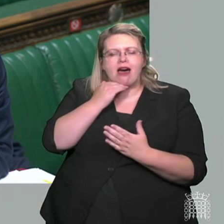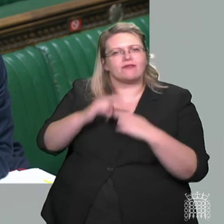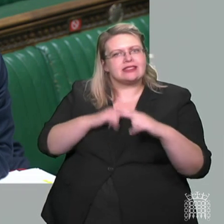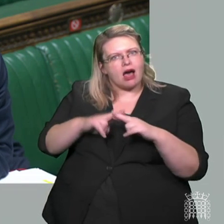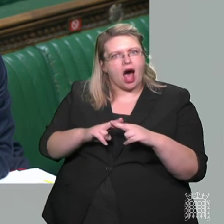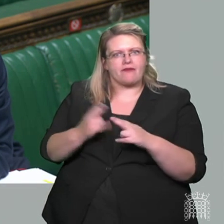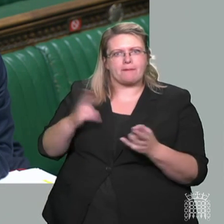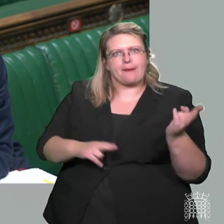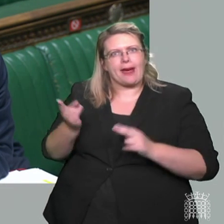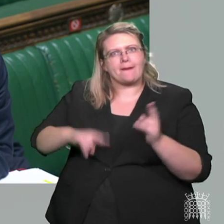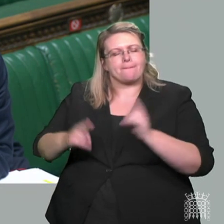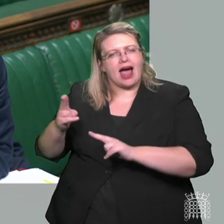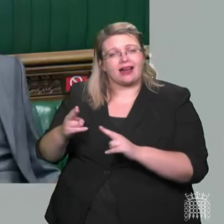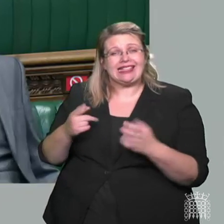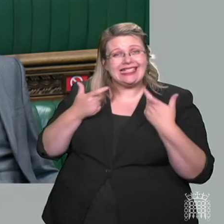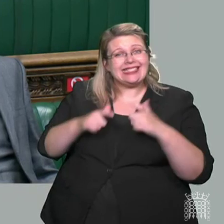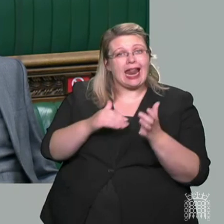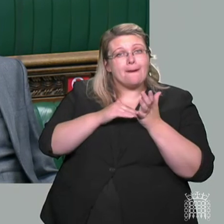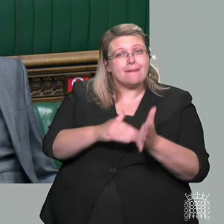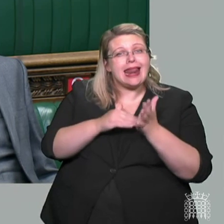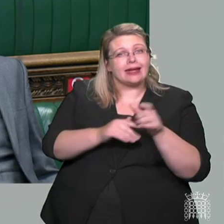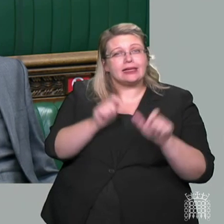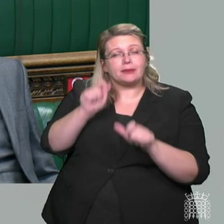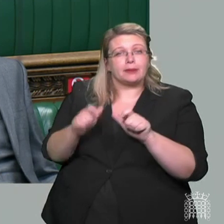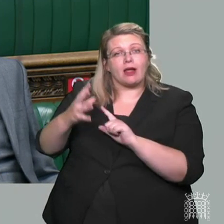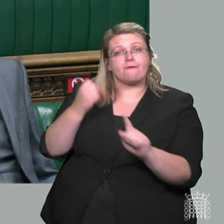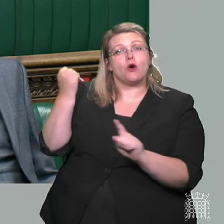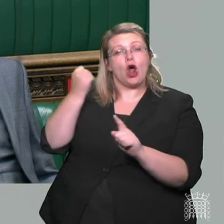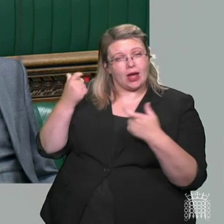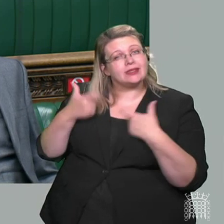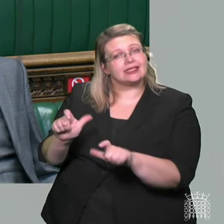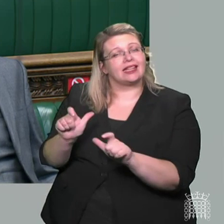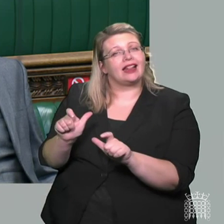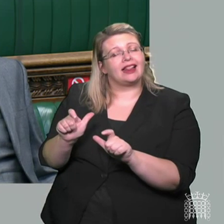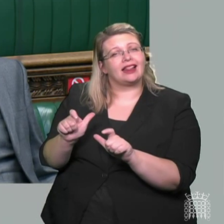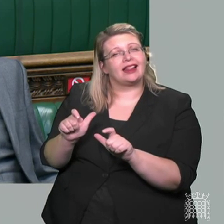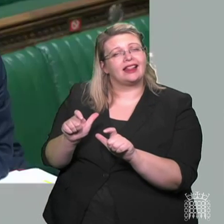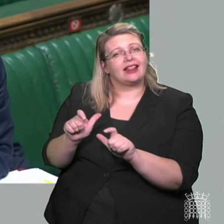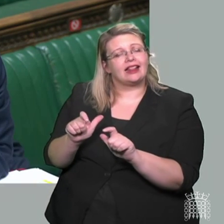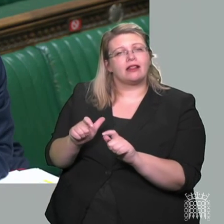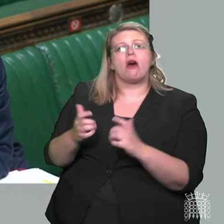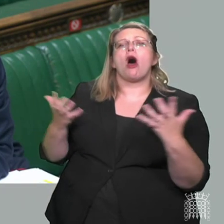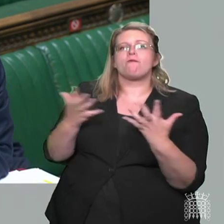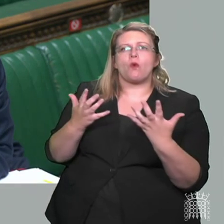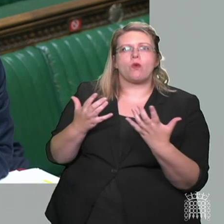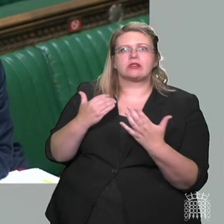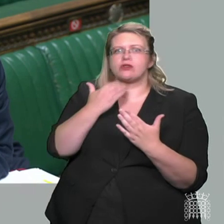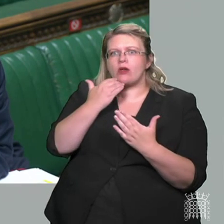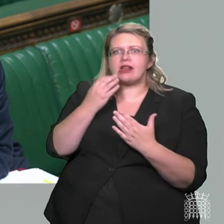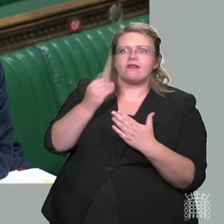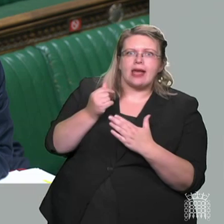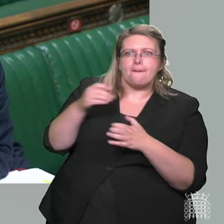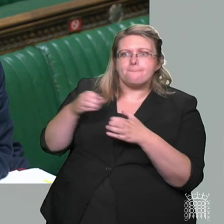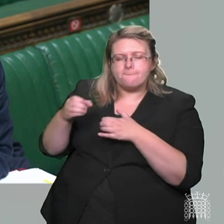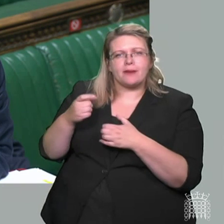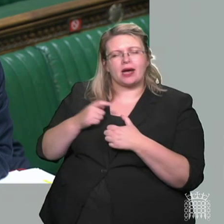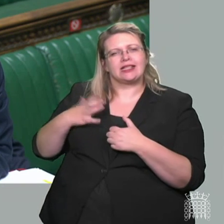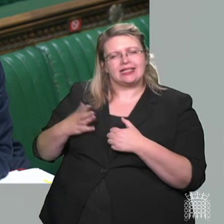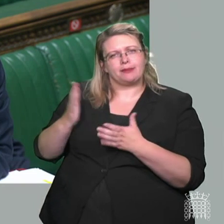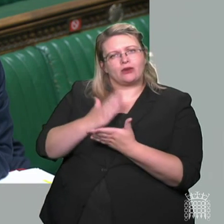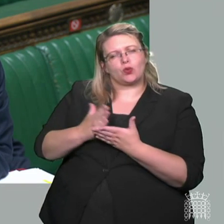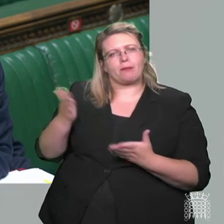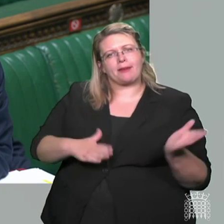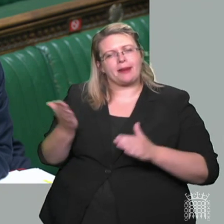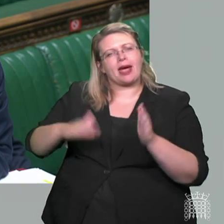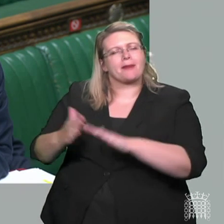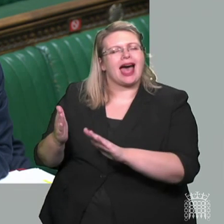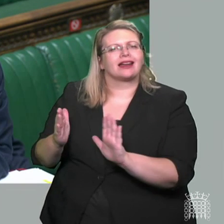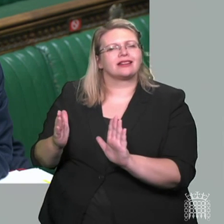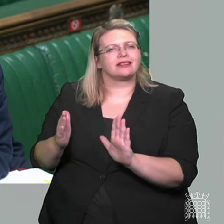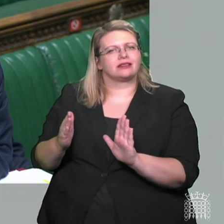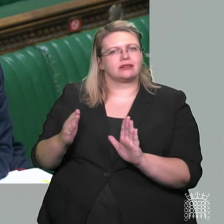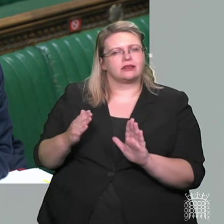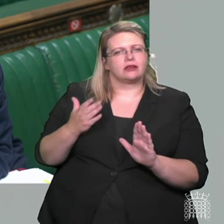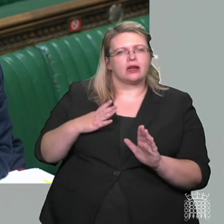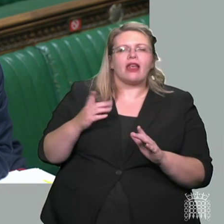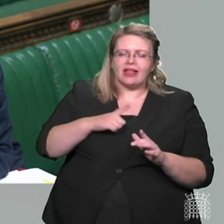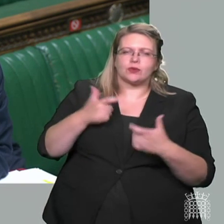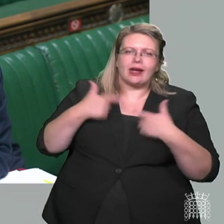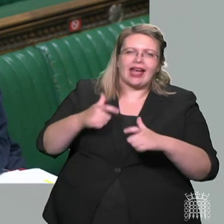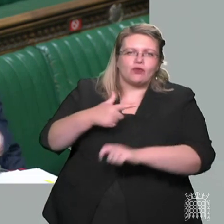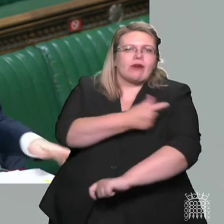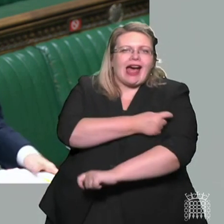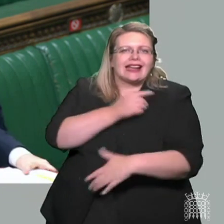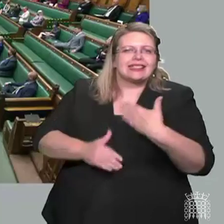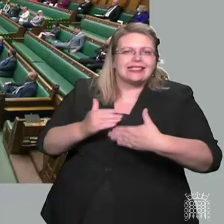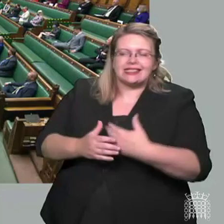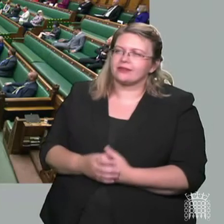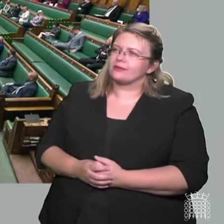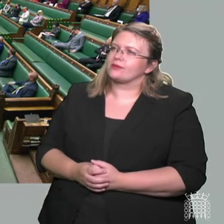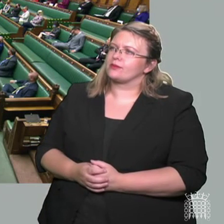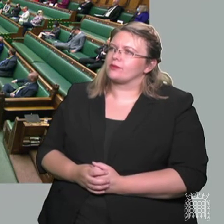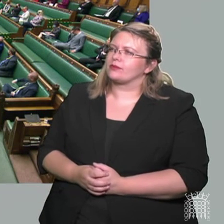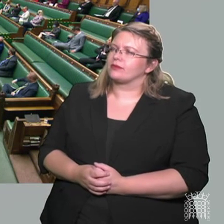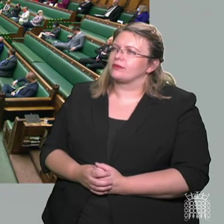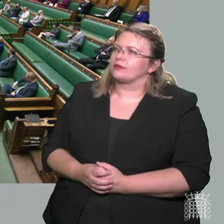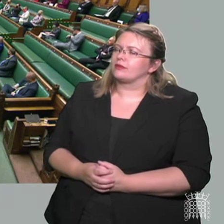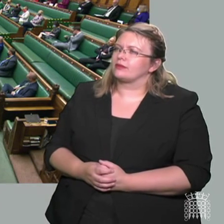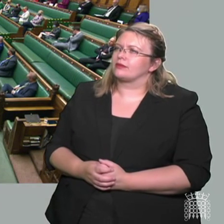There are currently millions of people still on furlough, and of course there are labour shortages at the moment, but we need to get people back into work, and that is why we have to continue to roll out the vaccines in the way that we are.